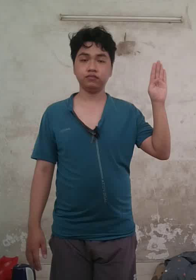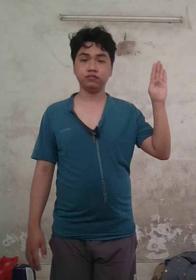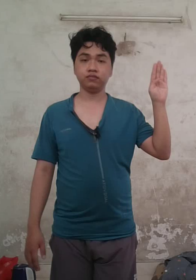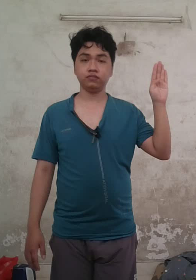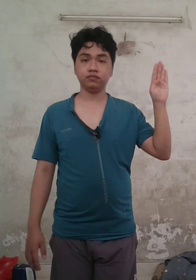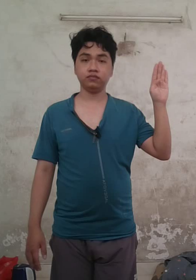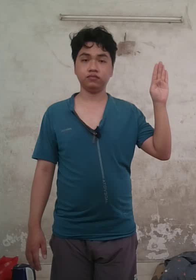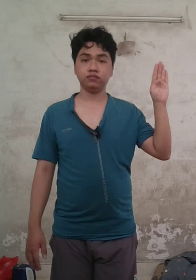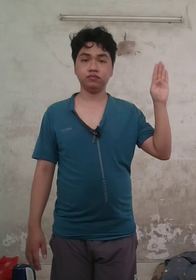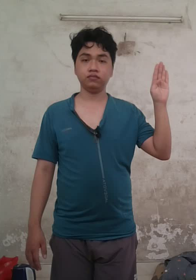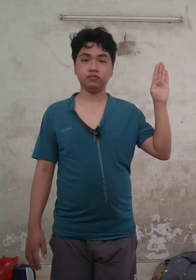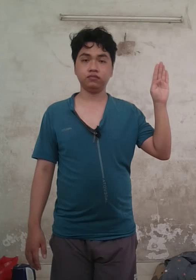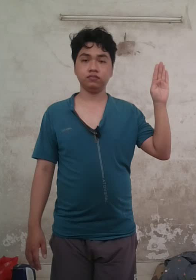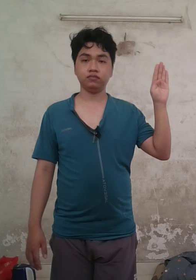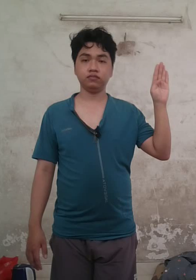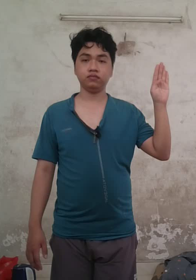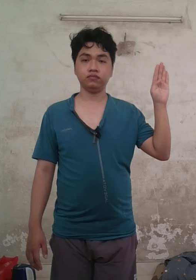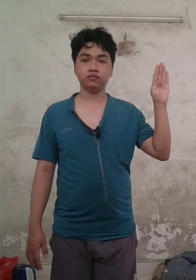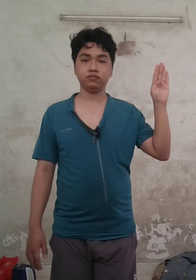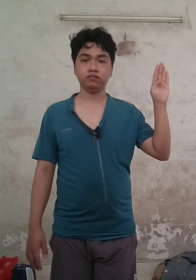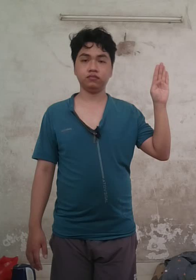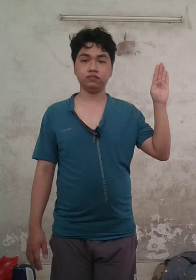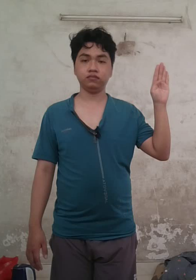b